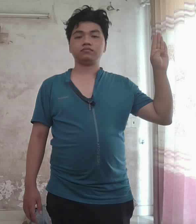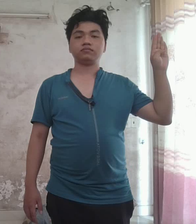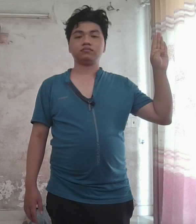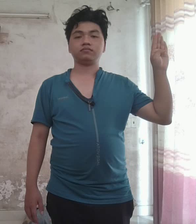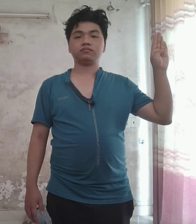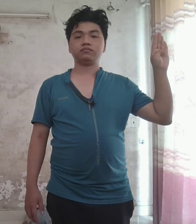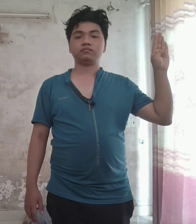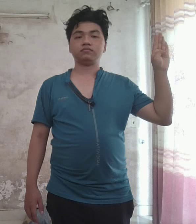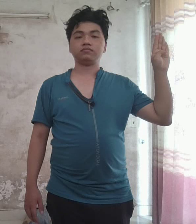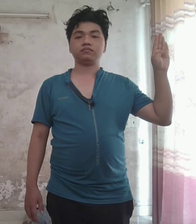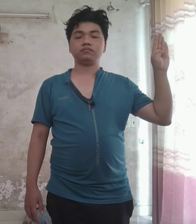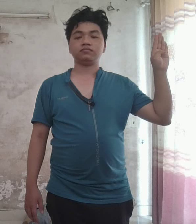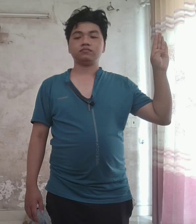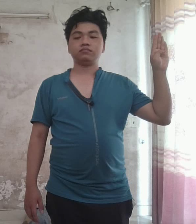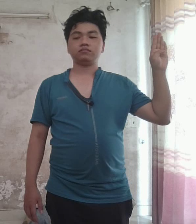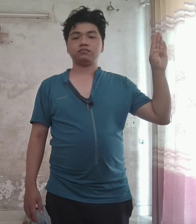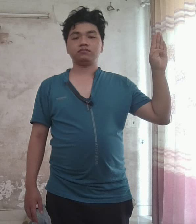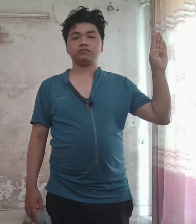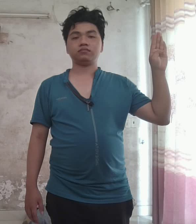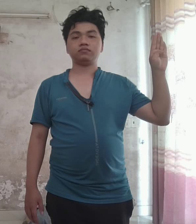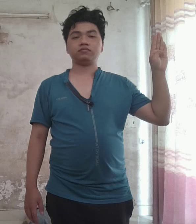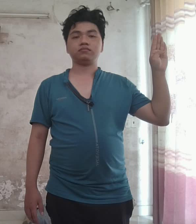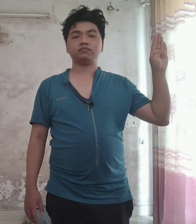b